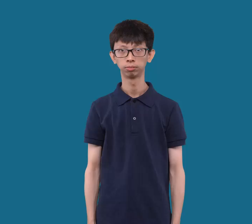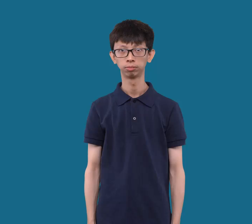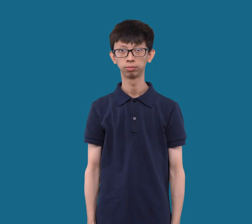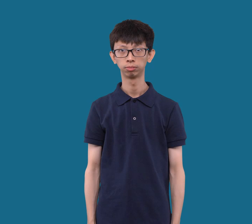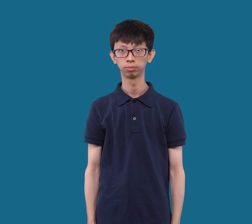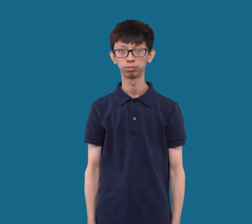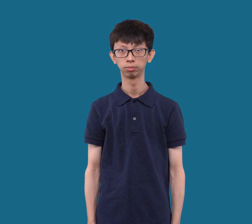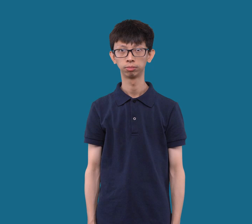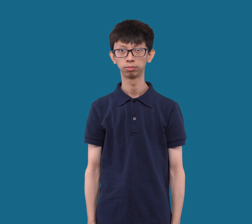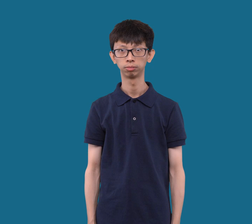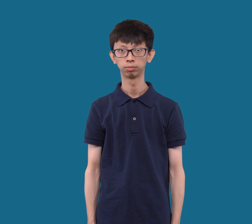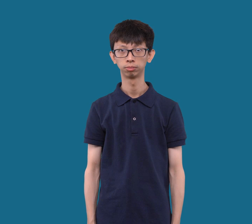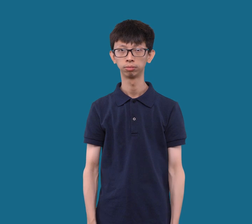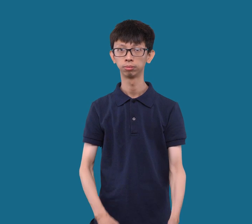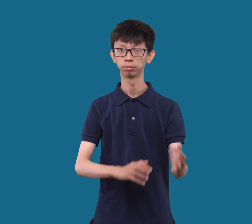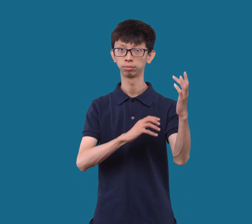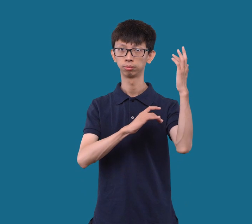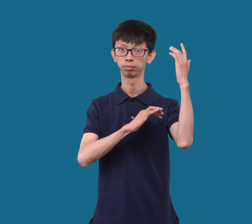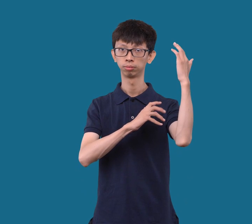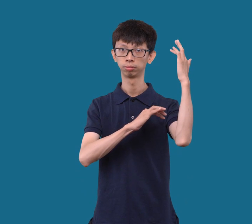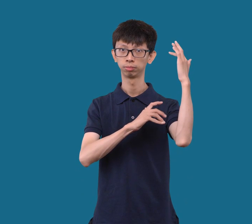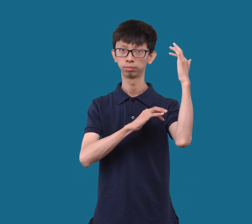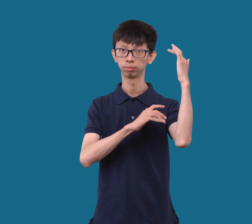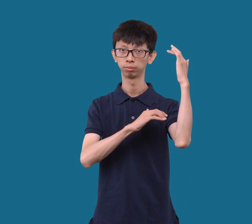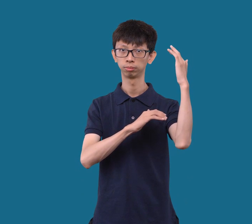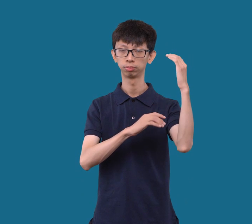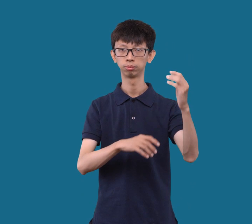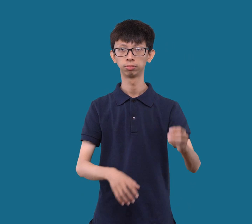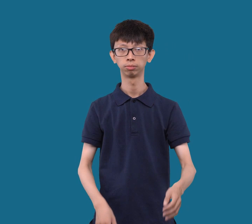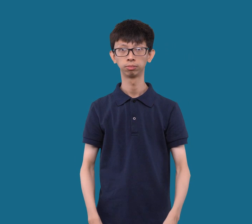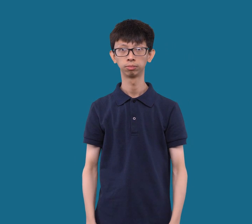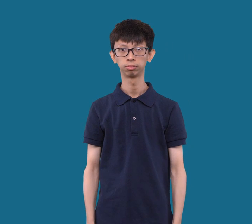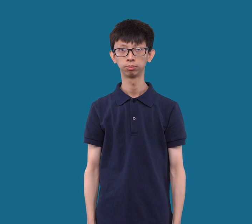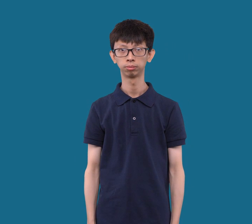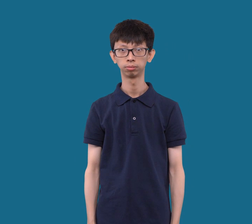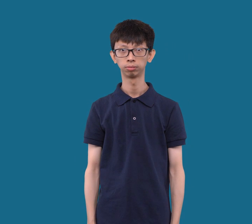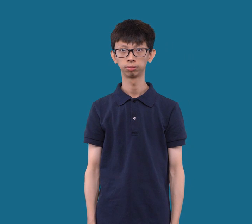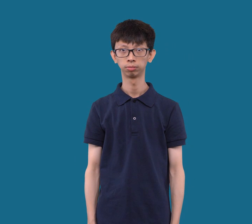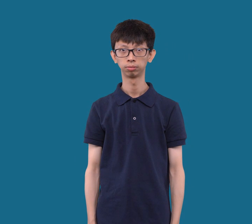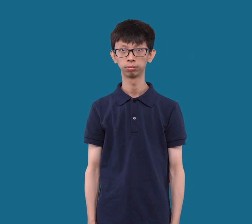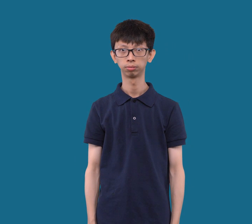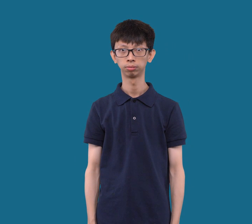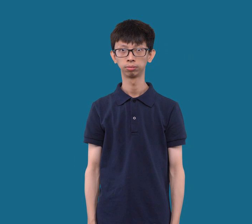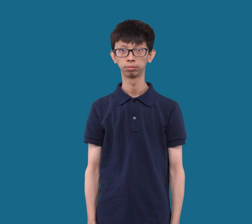máy vi tính